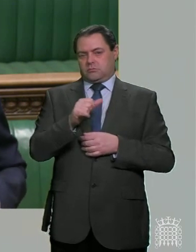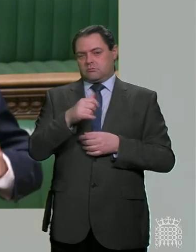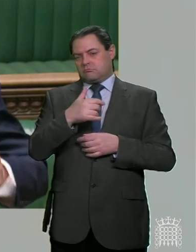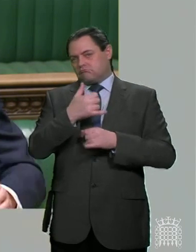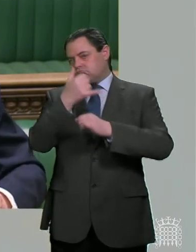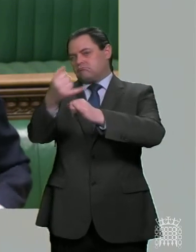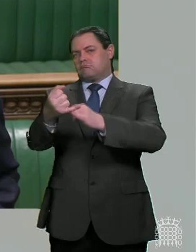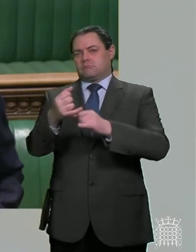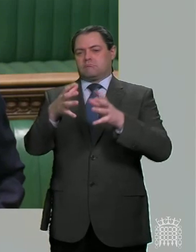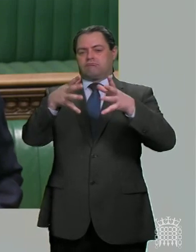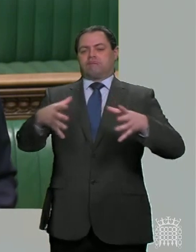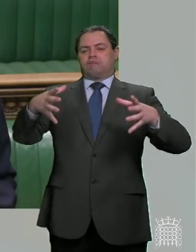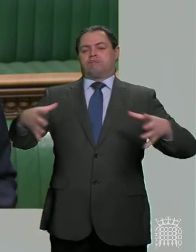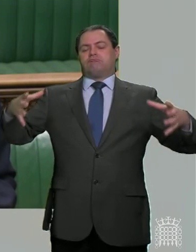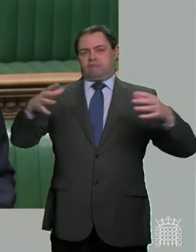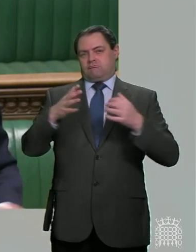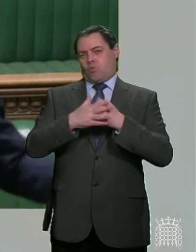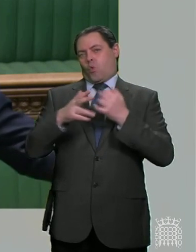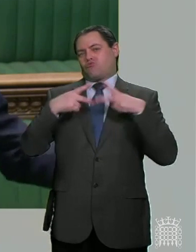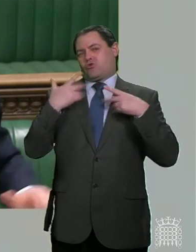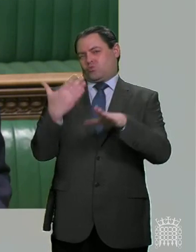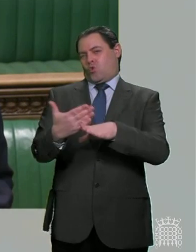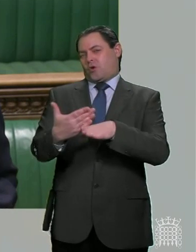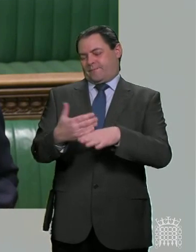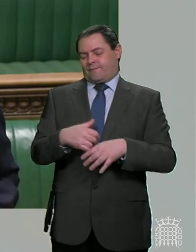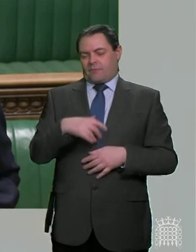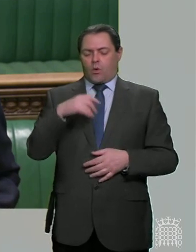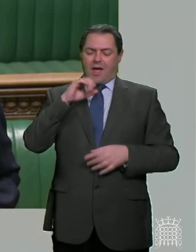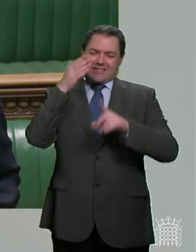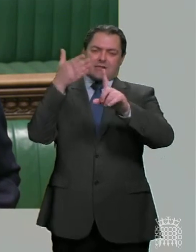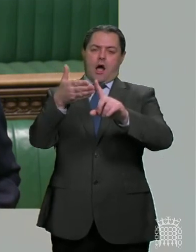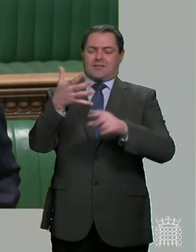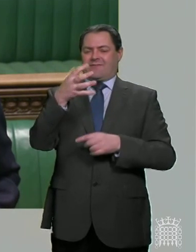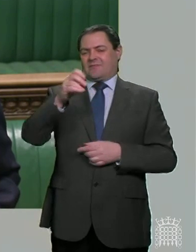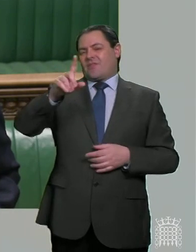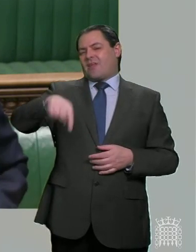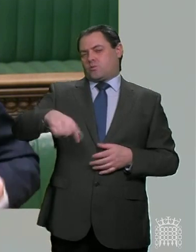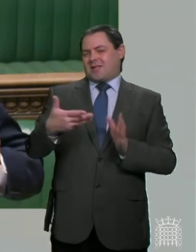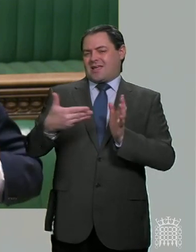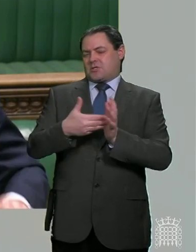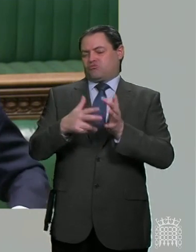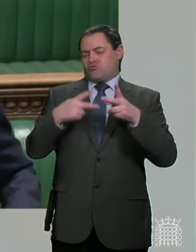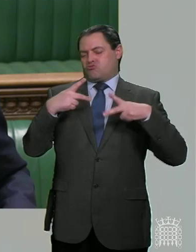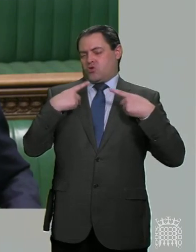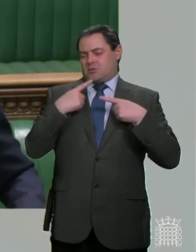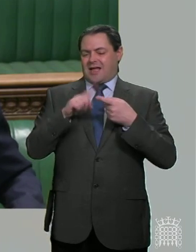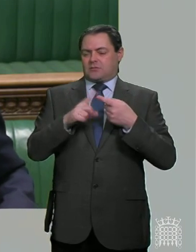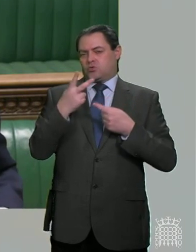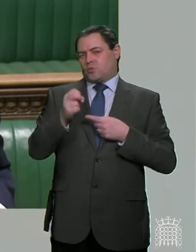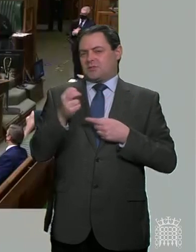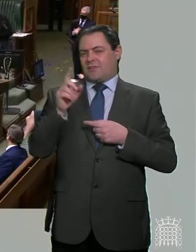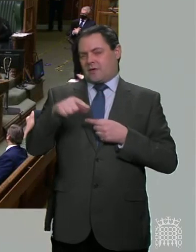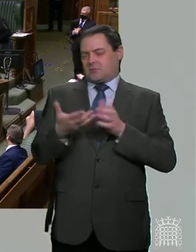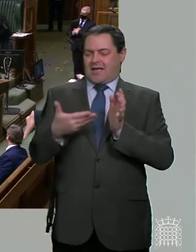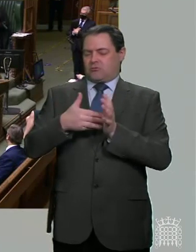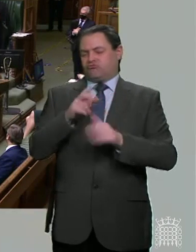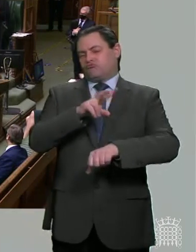That is great, but we are going to drive things forward. We have a target of 50,000 more nurses, as well as 20,000 more police.